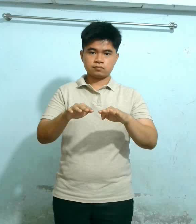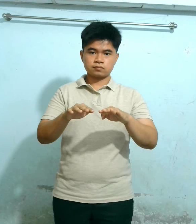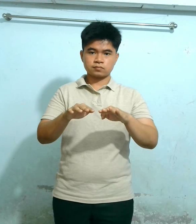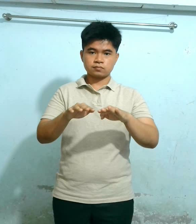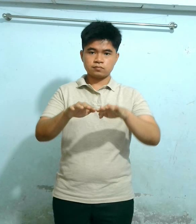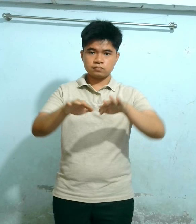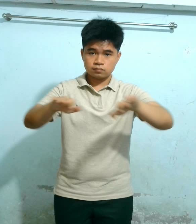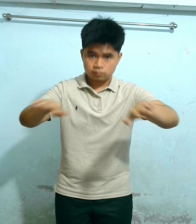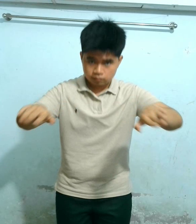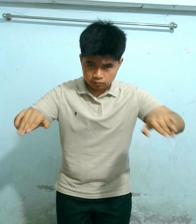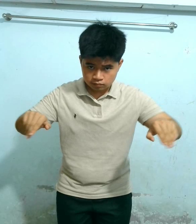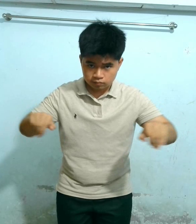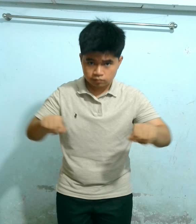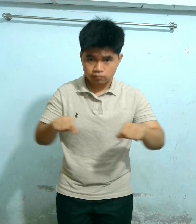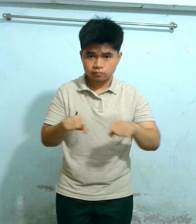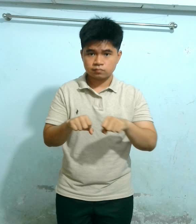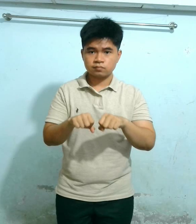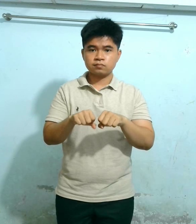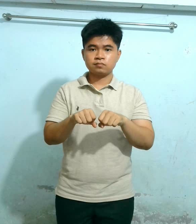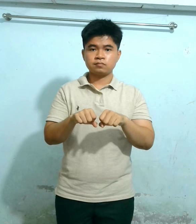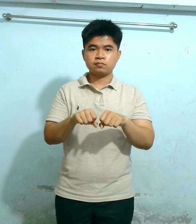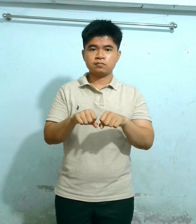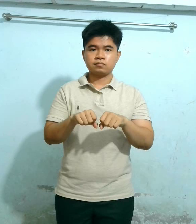boi